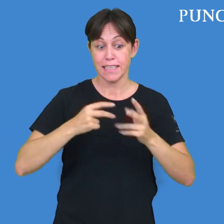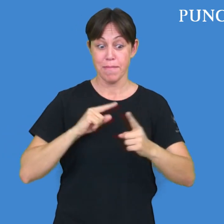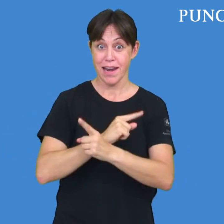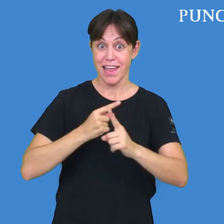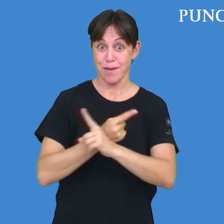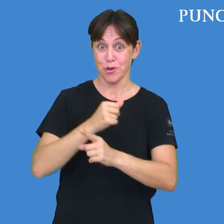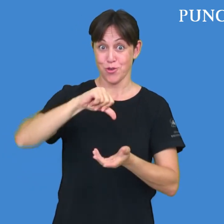nervioso